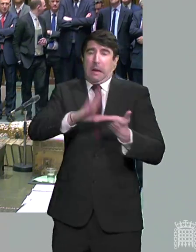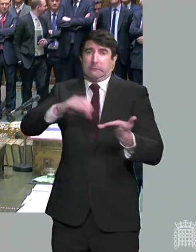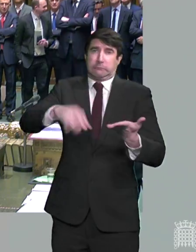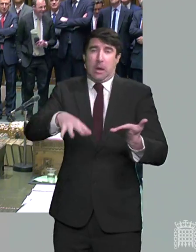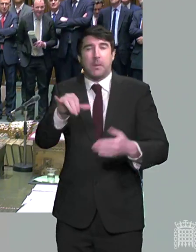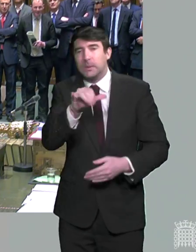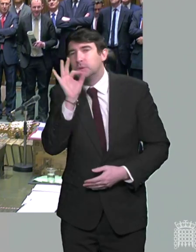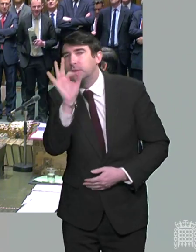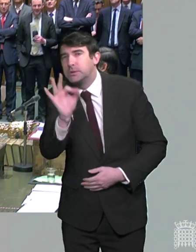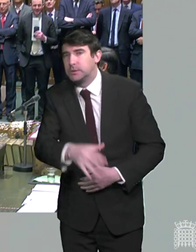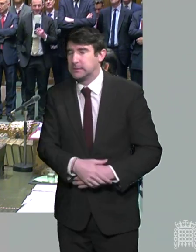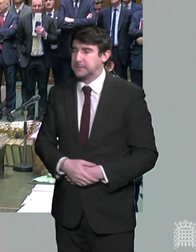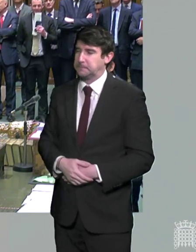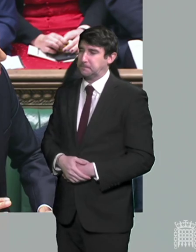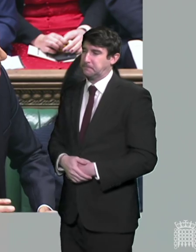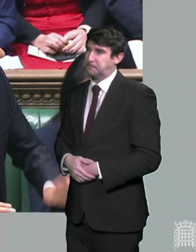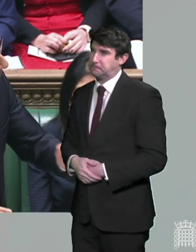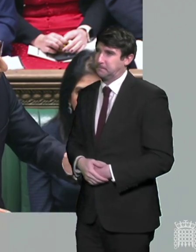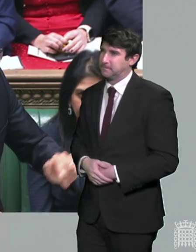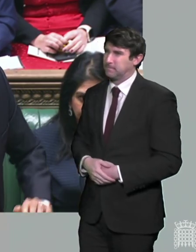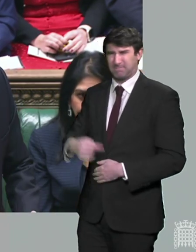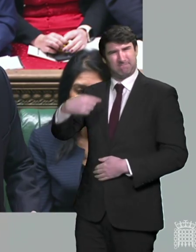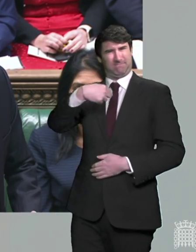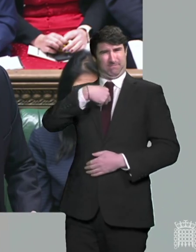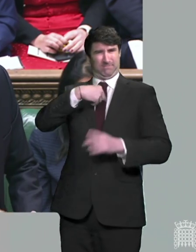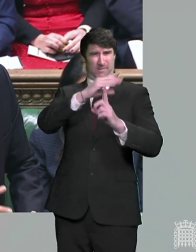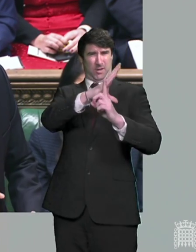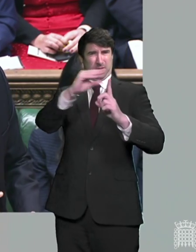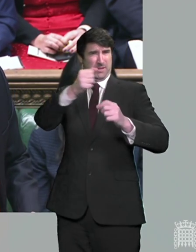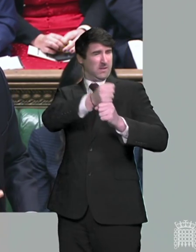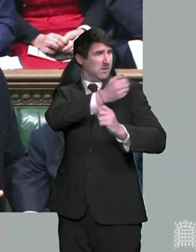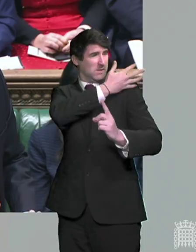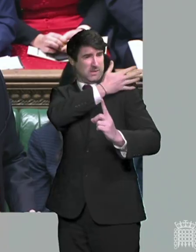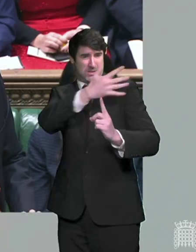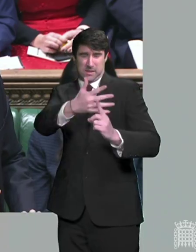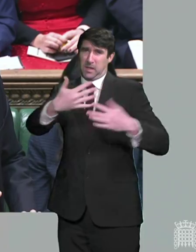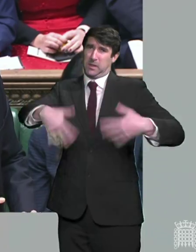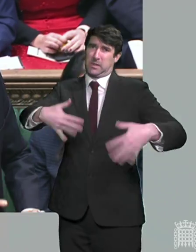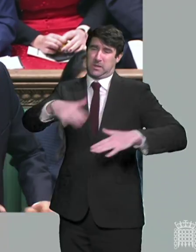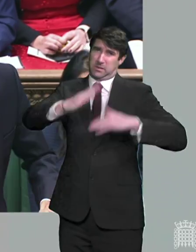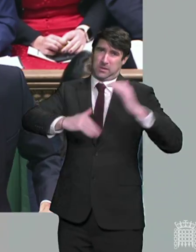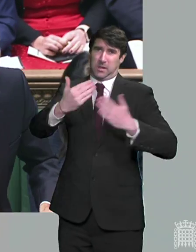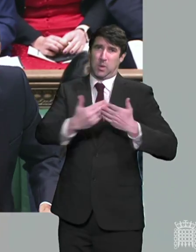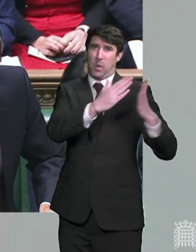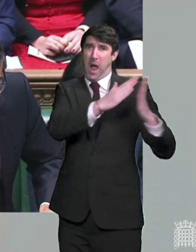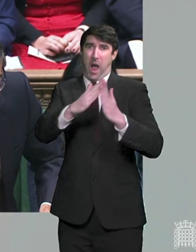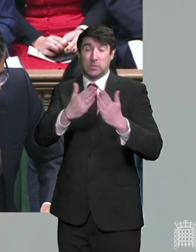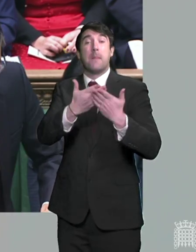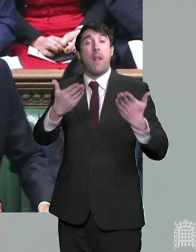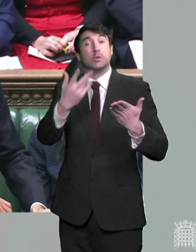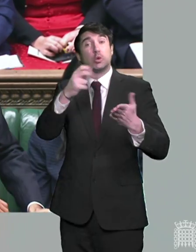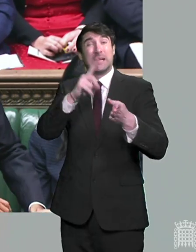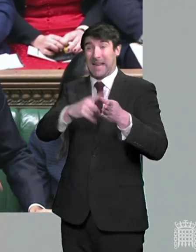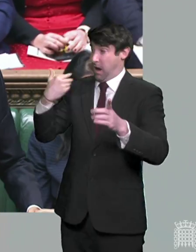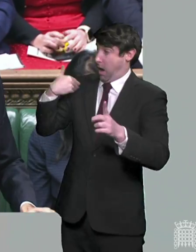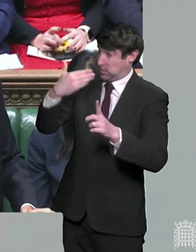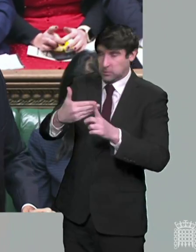Actually, we have had record high numbers on house building and, indeed, the highest number of first-time buyers in around 20 years under this Government.